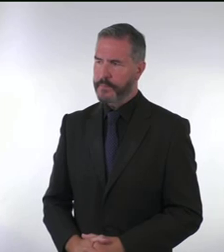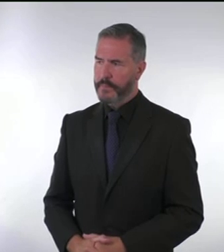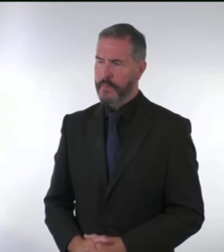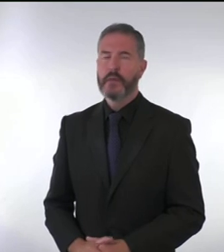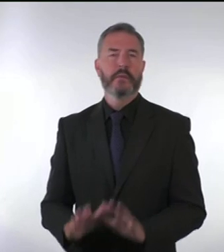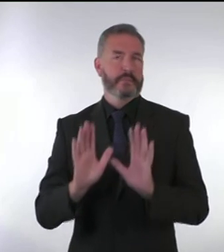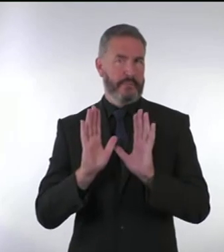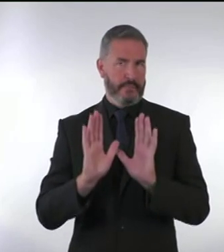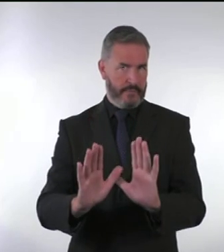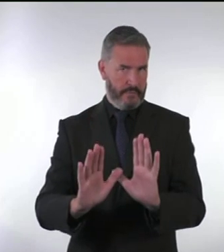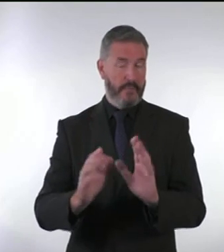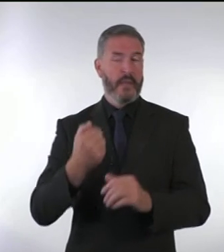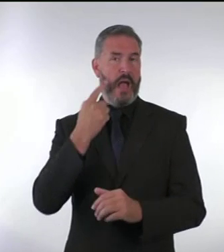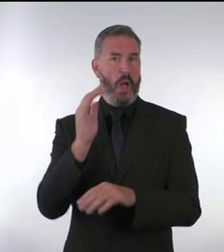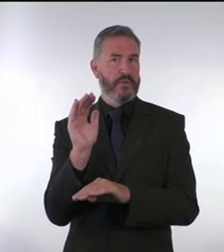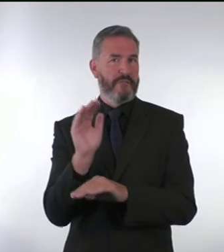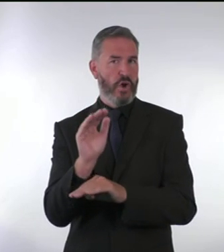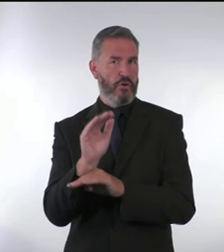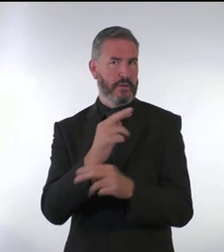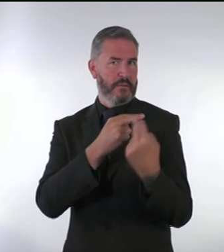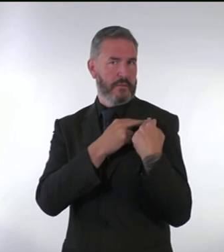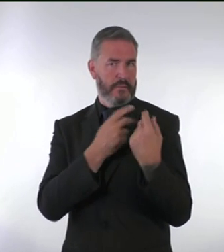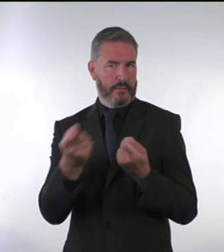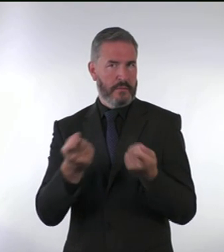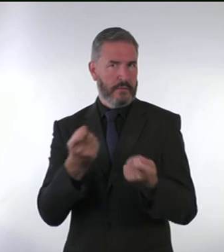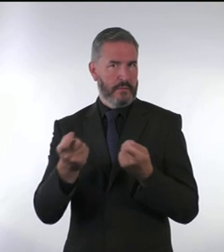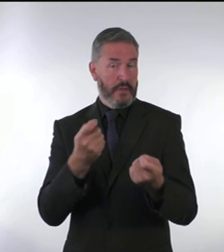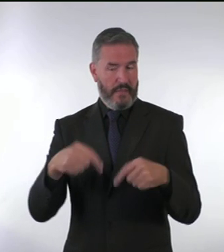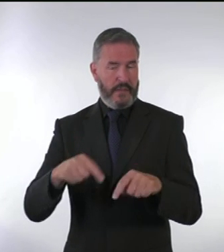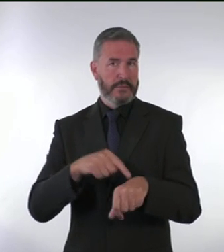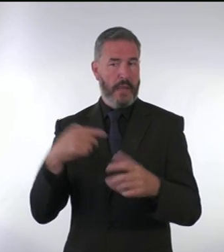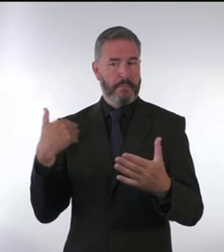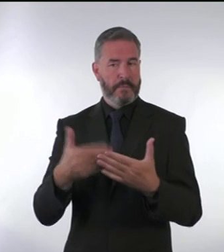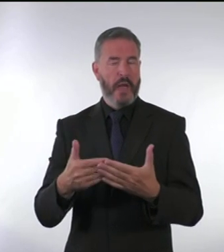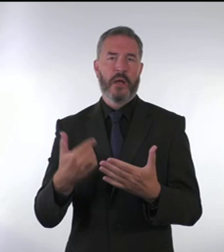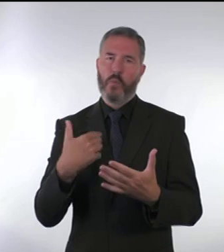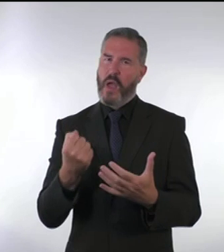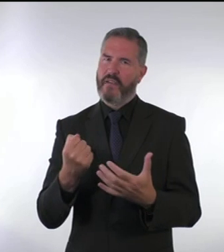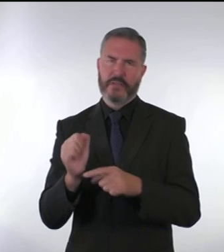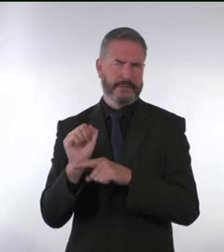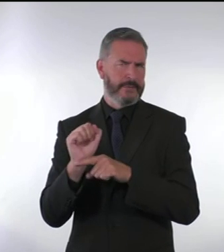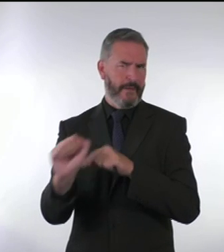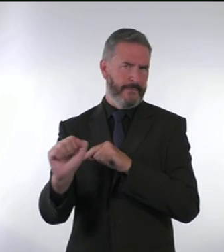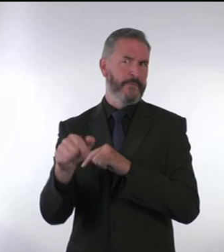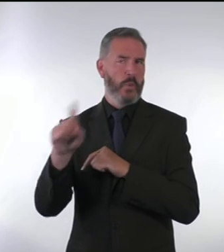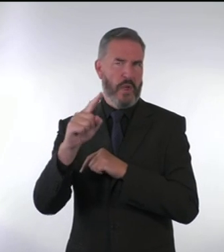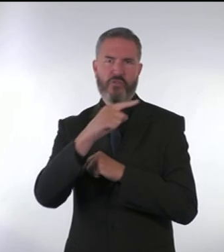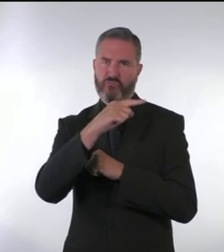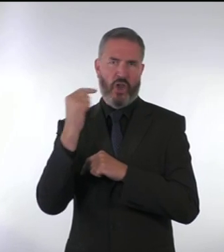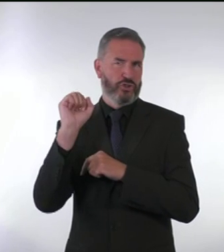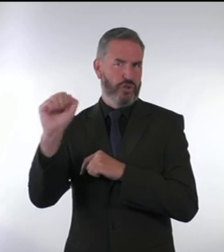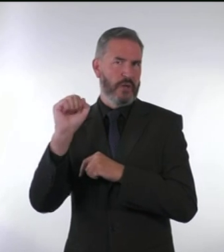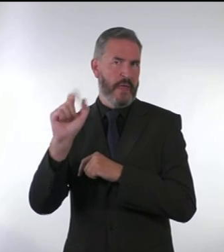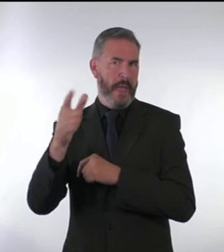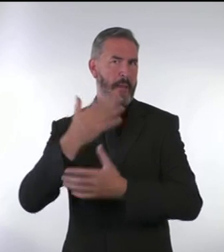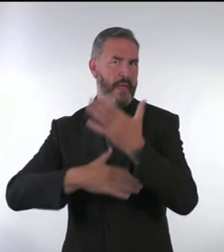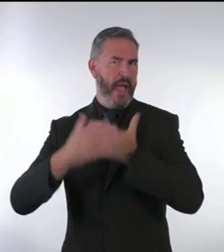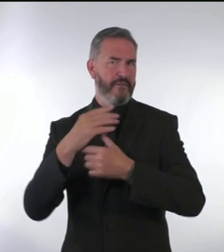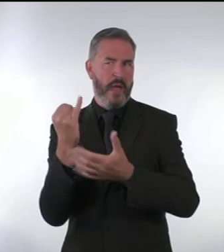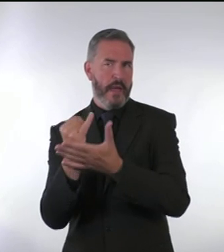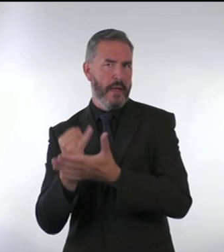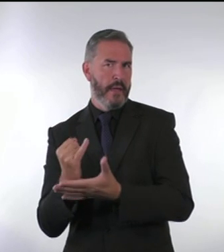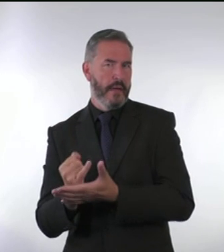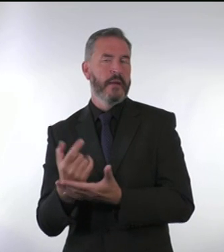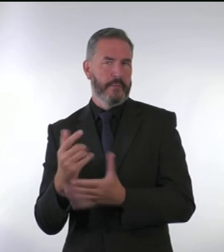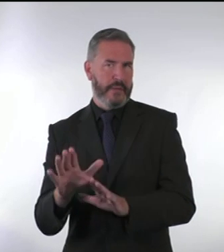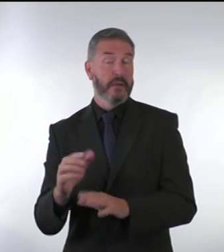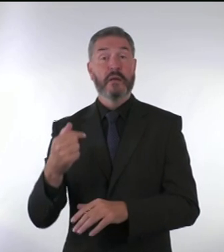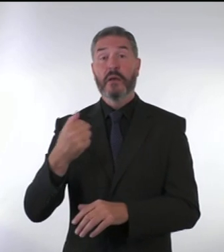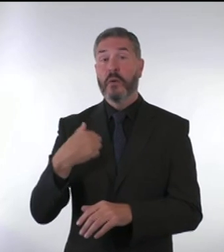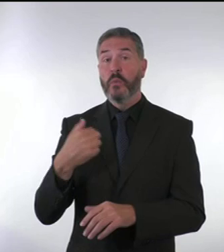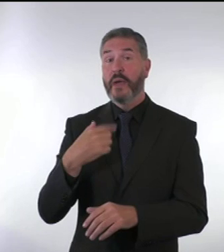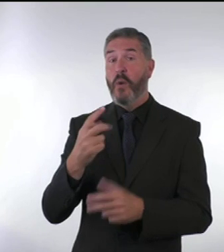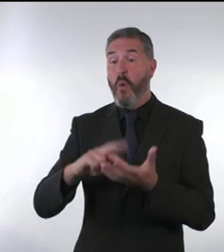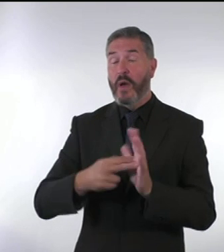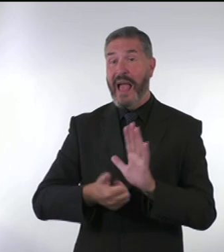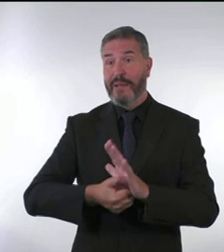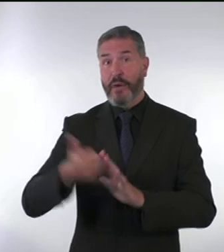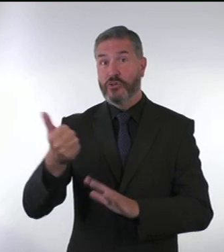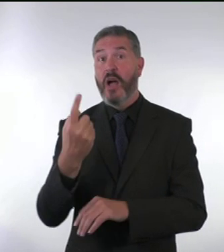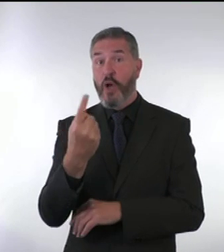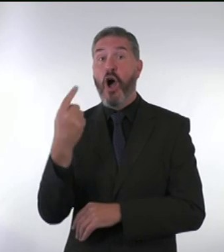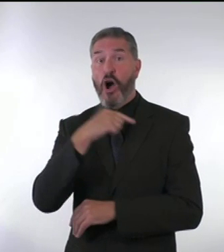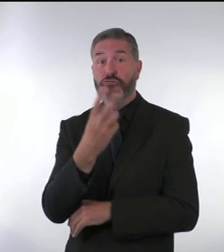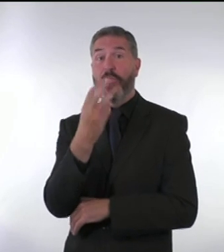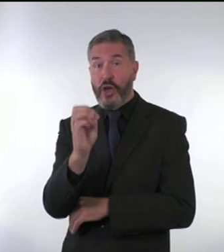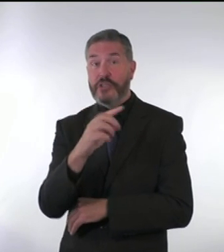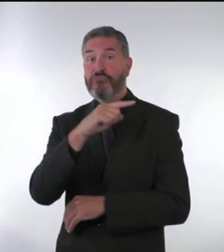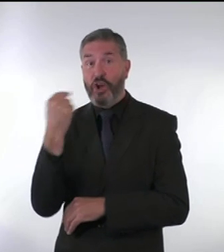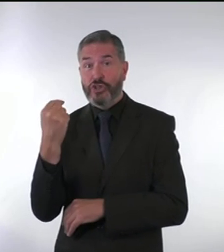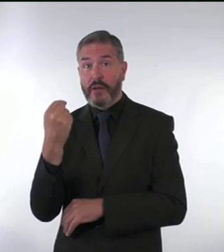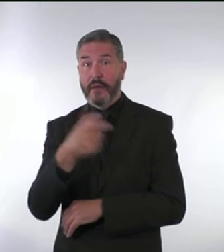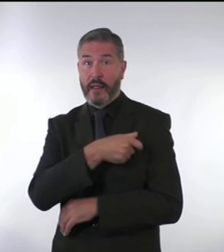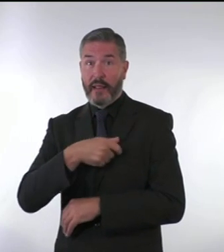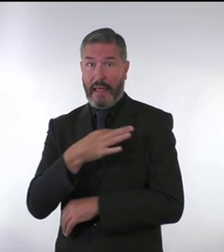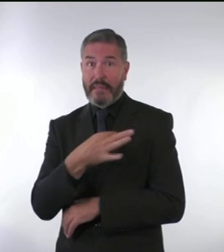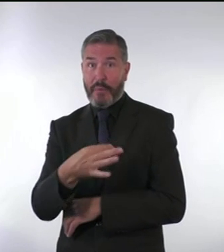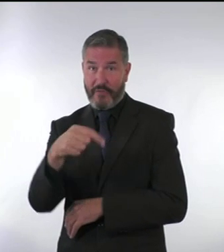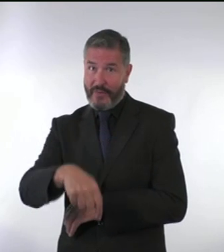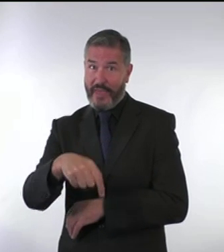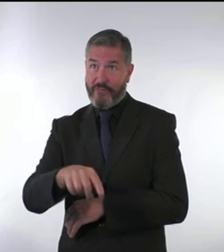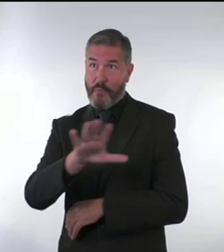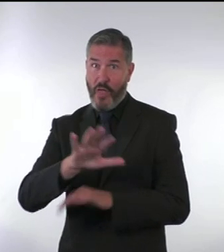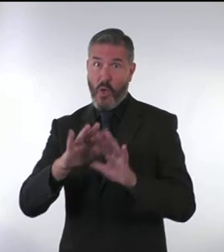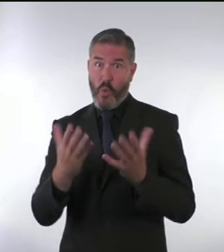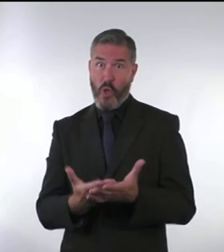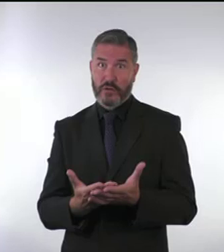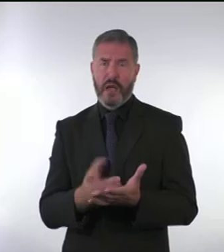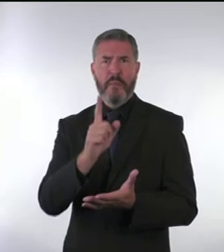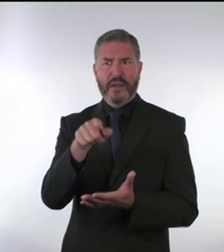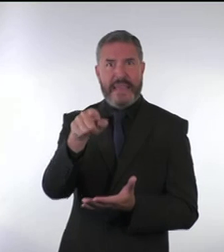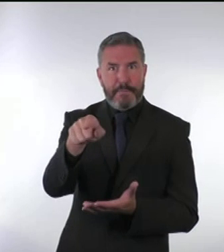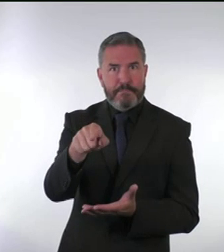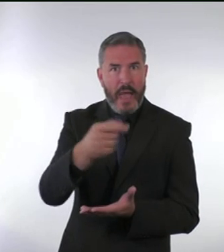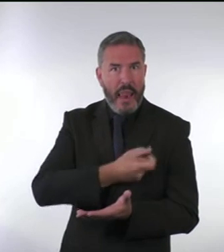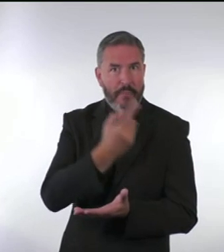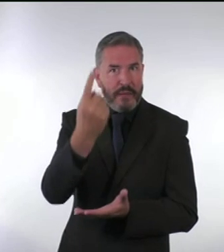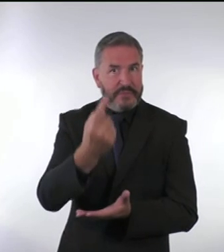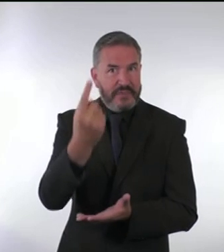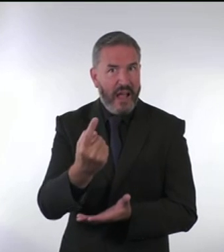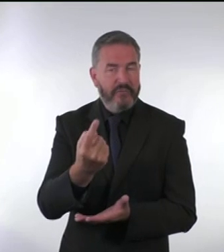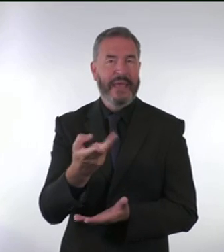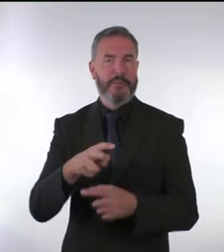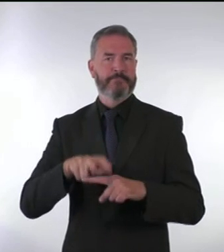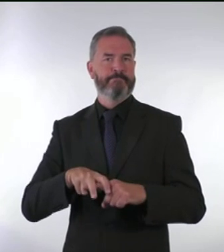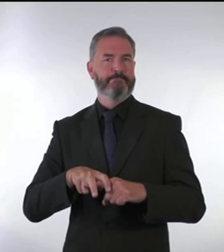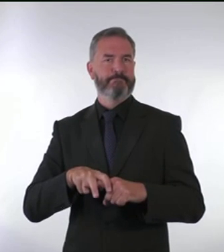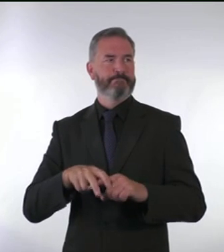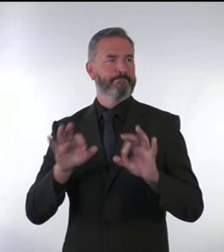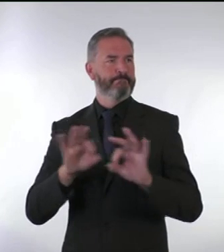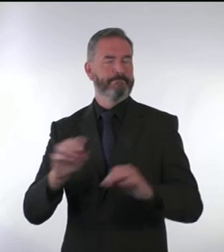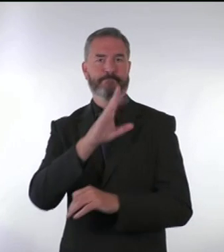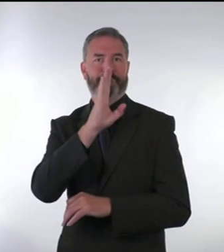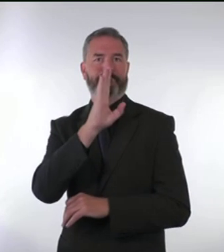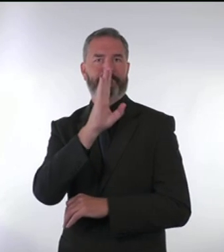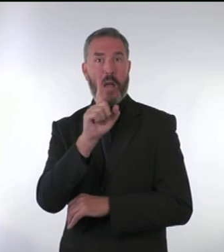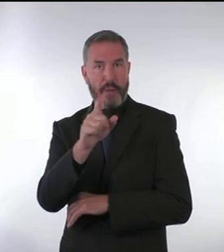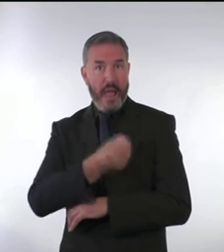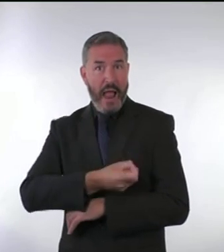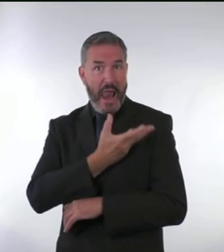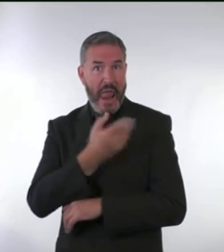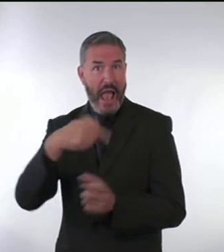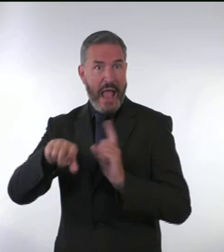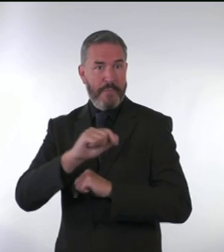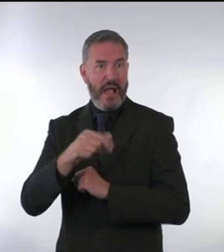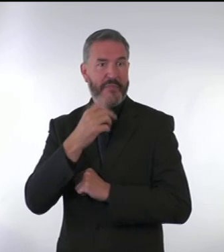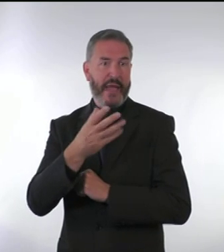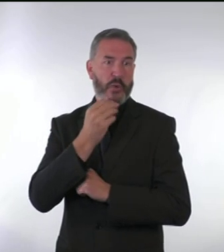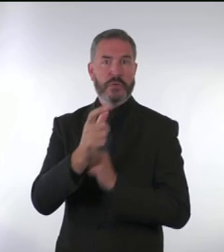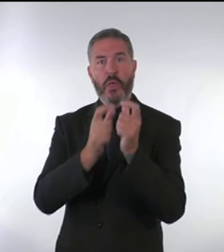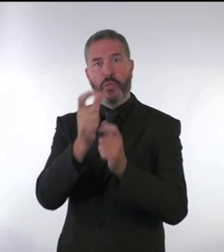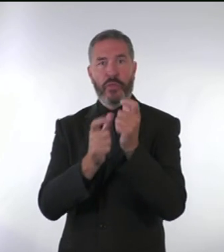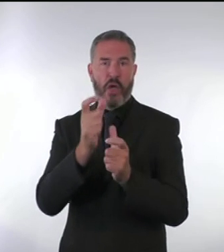Actually, when I was Foreign Secretary, and for the period I have been in office, we have been taking the strongest possible action against Russian wrongdoing, orchestrating, I seem to remember, the expulsion of 130—153—Russian diplomats around the world, while the right honourable and learned Gentleman sat on his hands and said nothing while the Labour party parroted the line